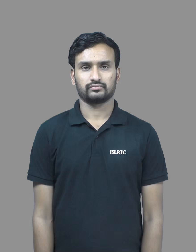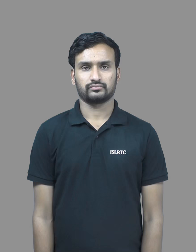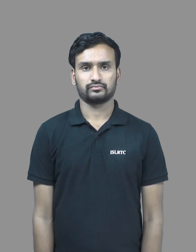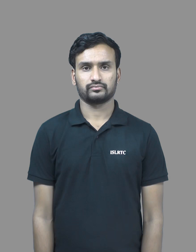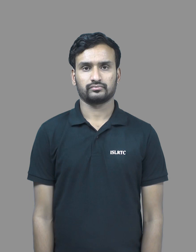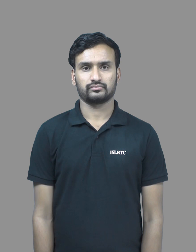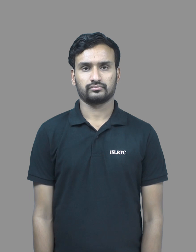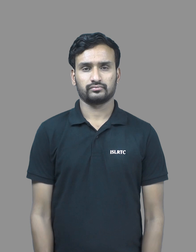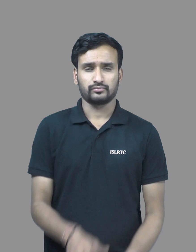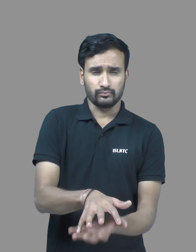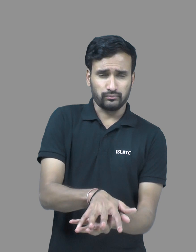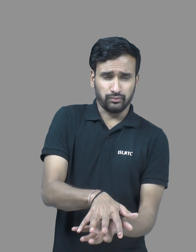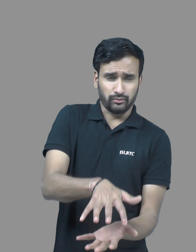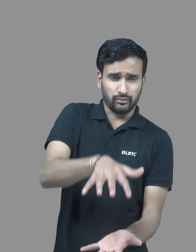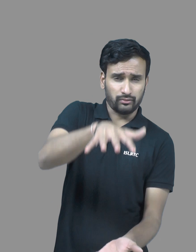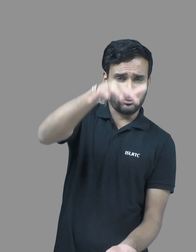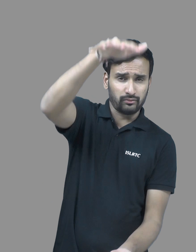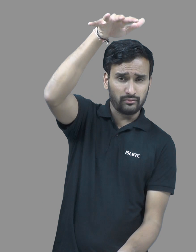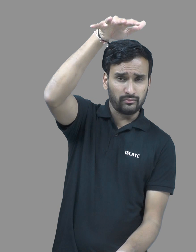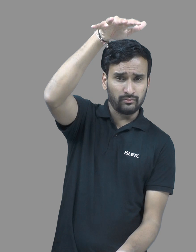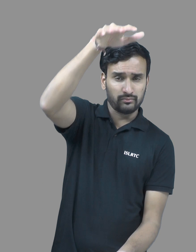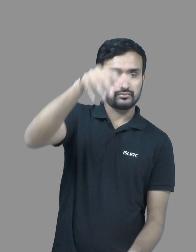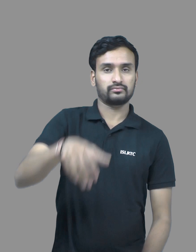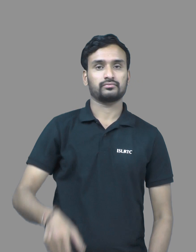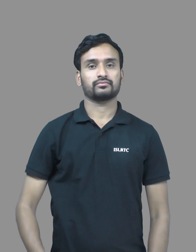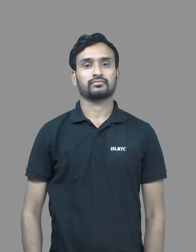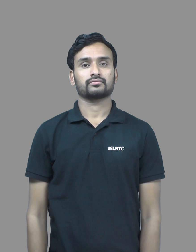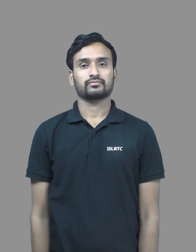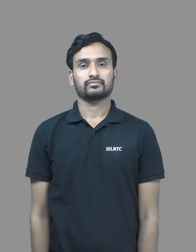Increase